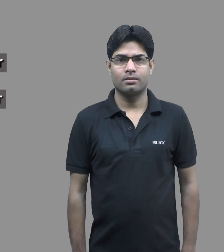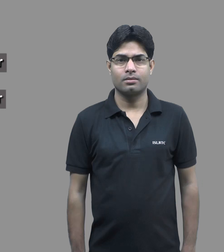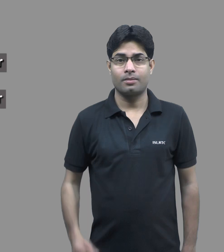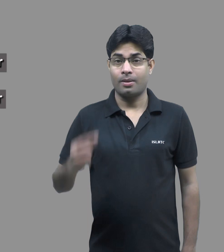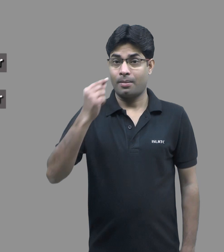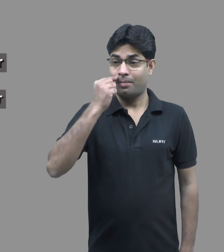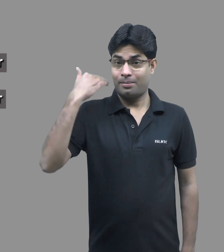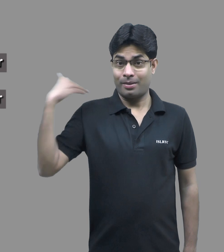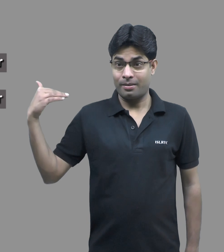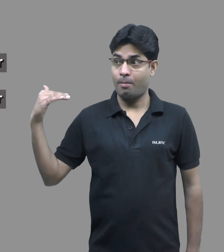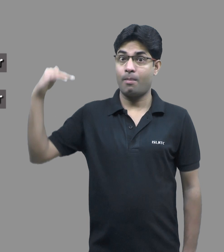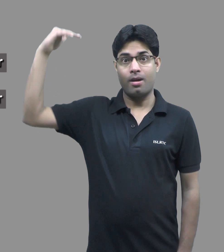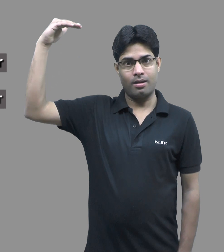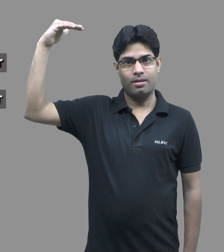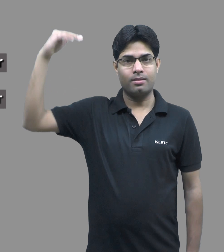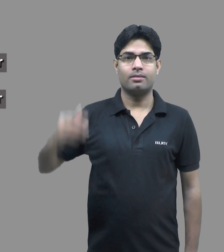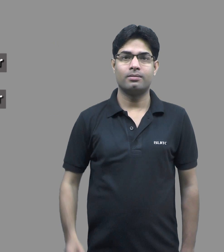Older Brother Elder Brother